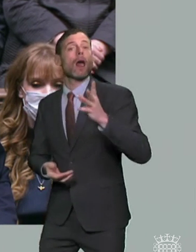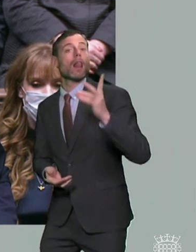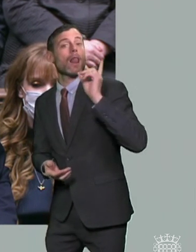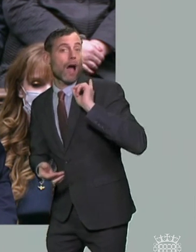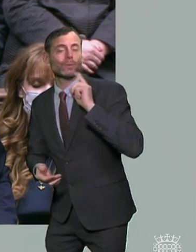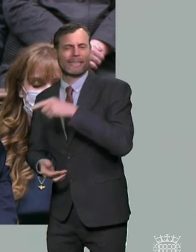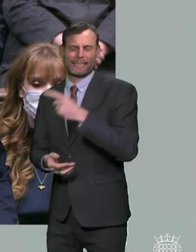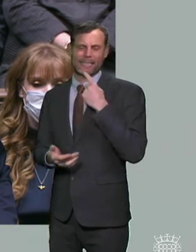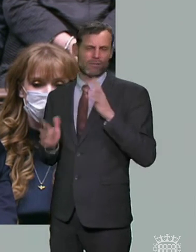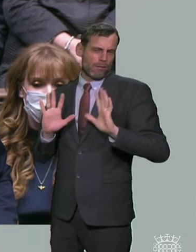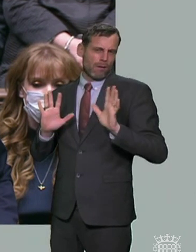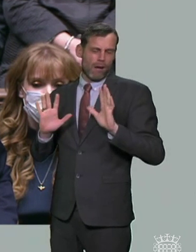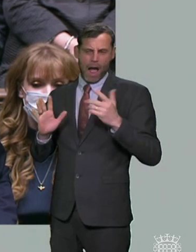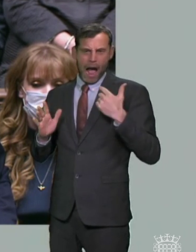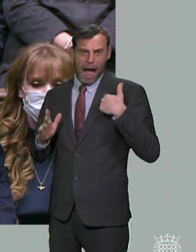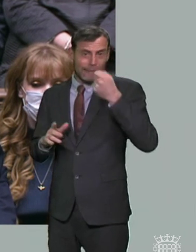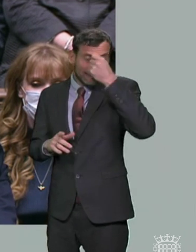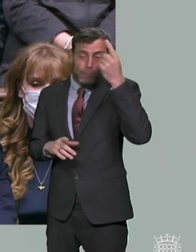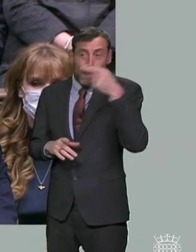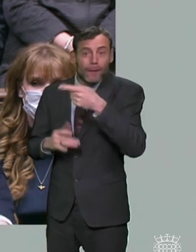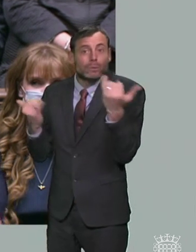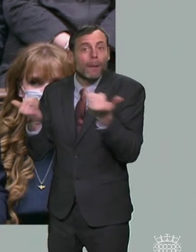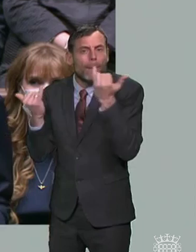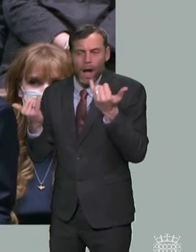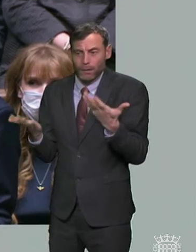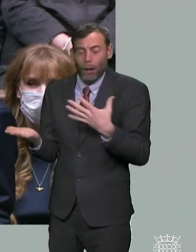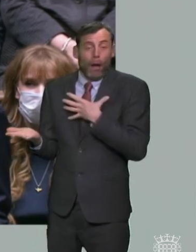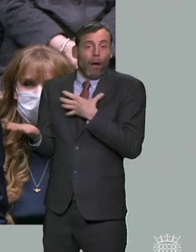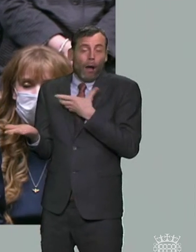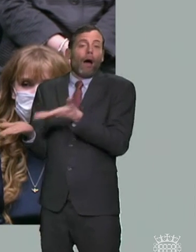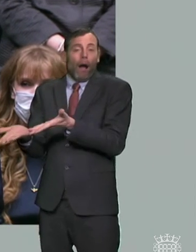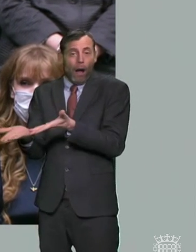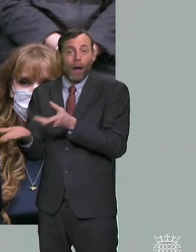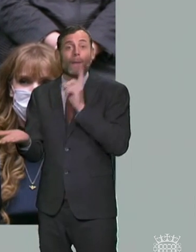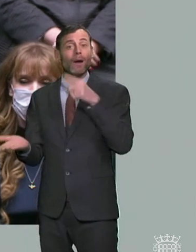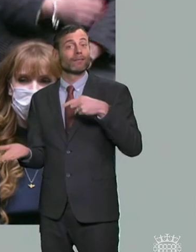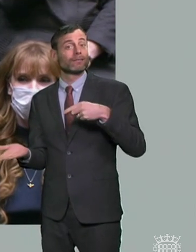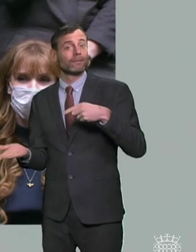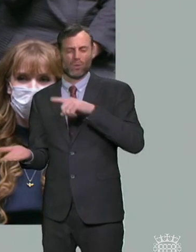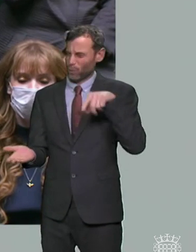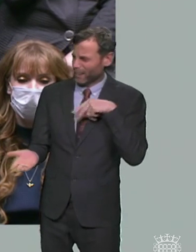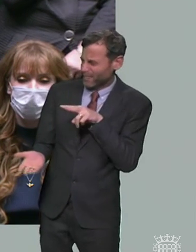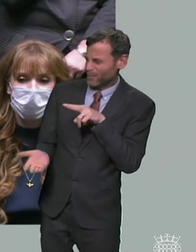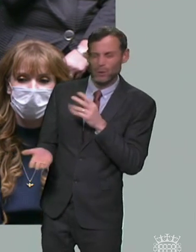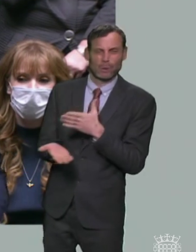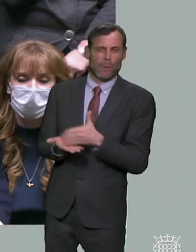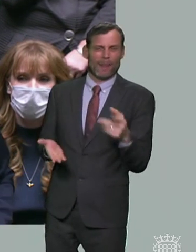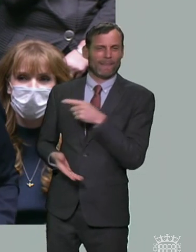Then, last week, he said he did not realise he was at a party and—surprise, surprise—no one believed him.